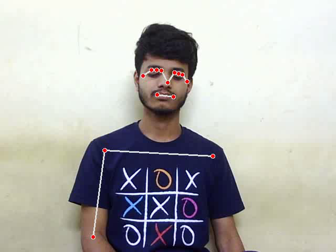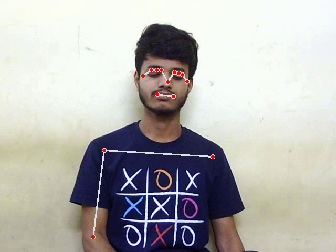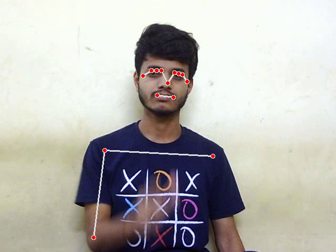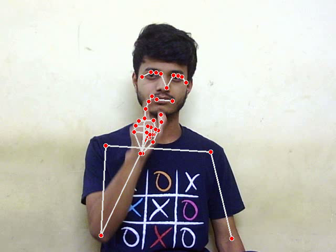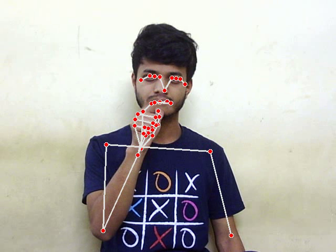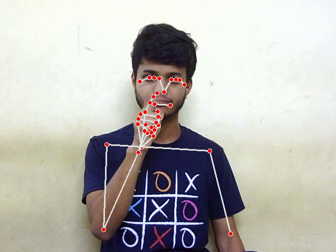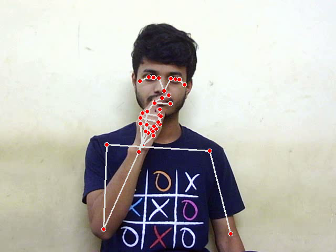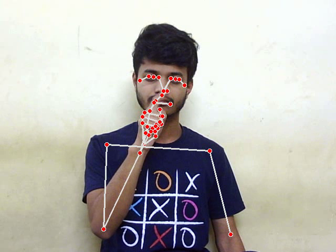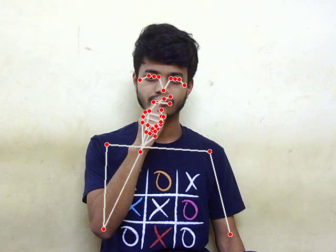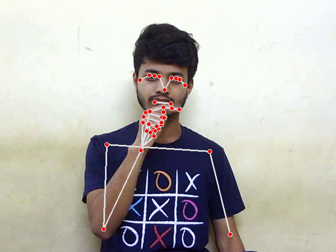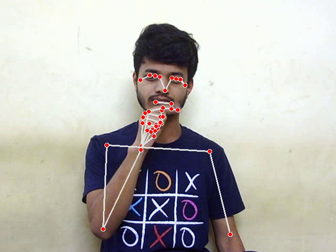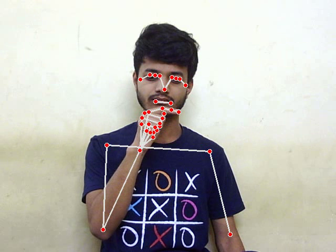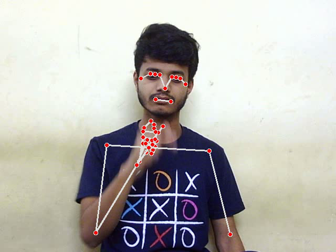who